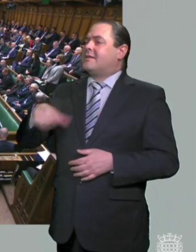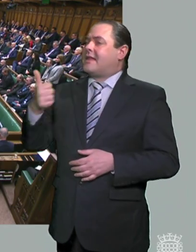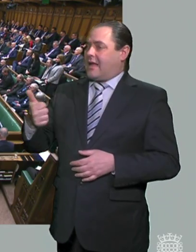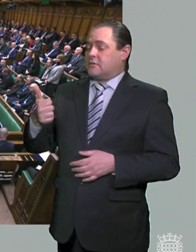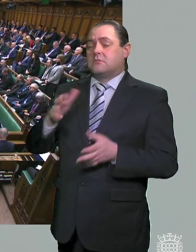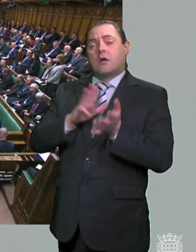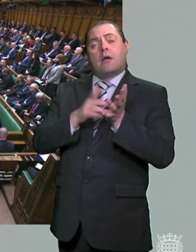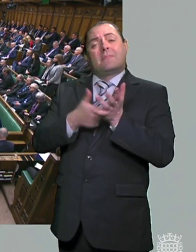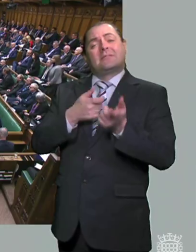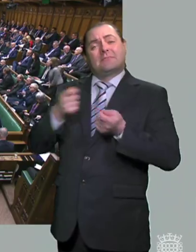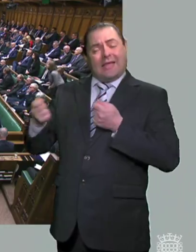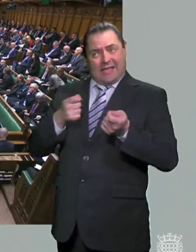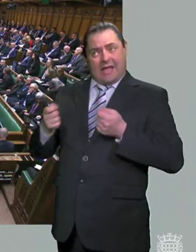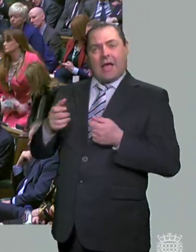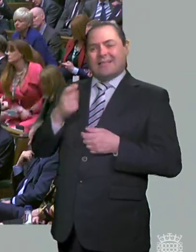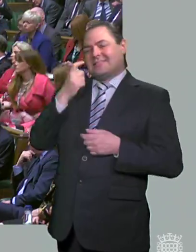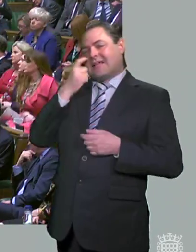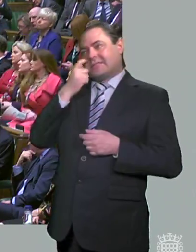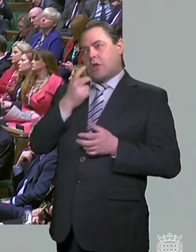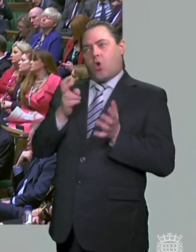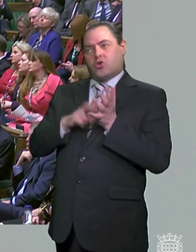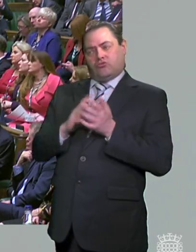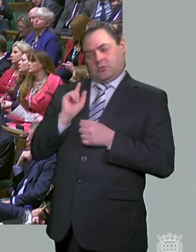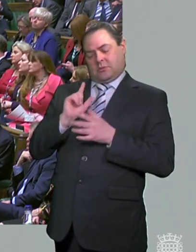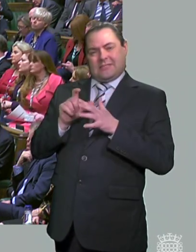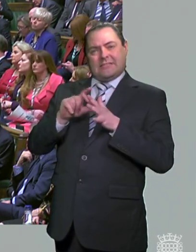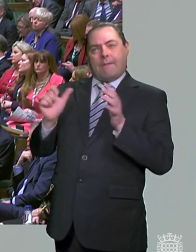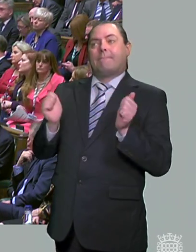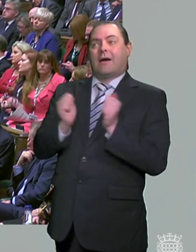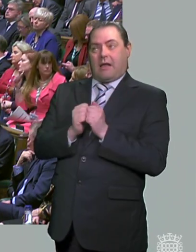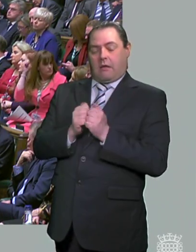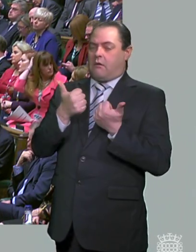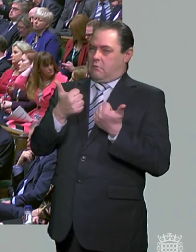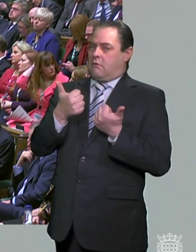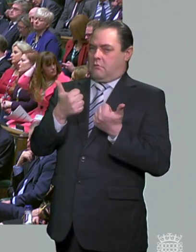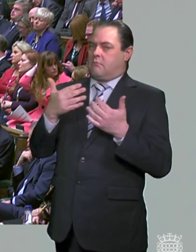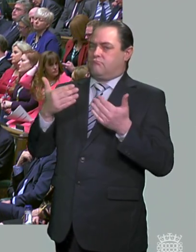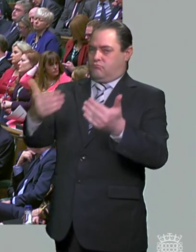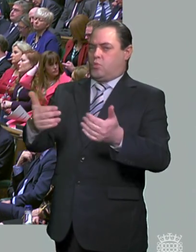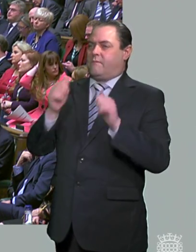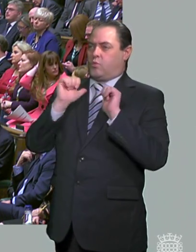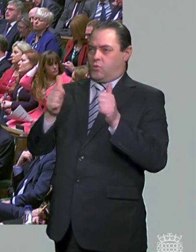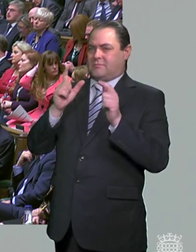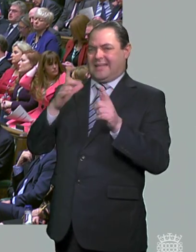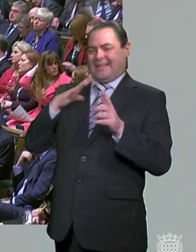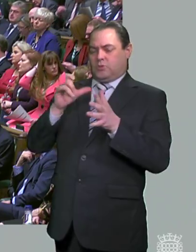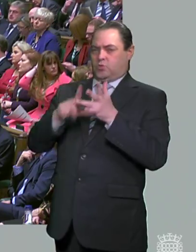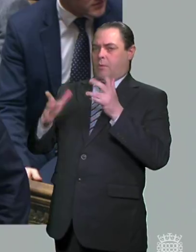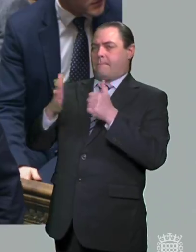The adjustments to the dental contract last November were a welcome step, but there is more work to do.